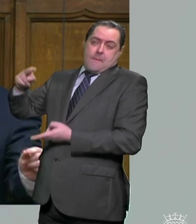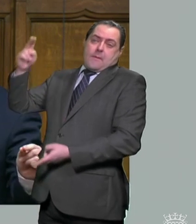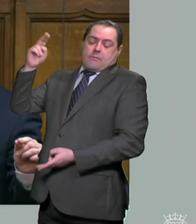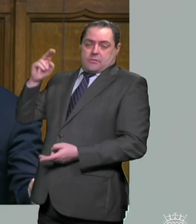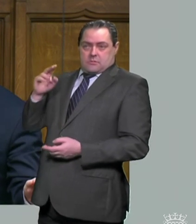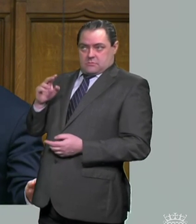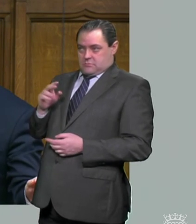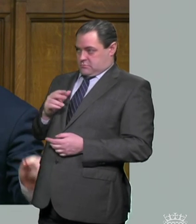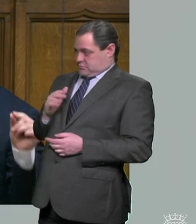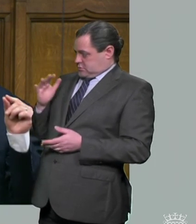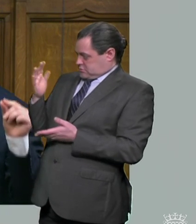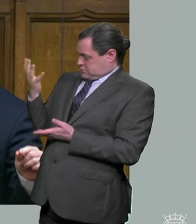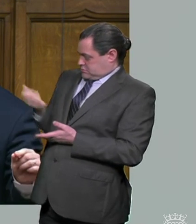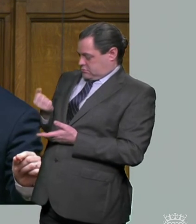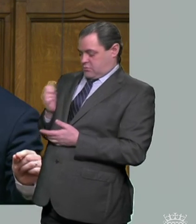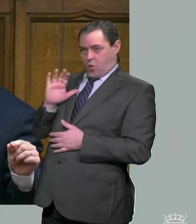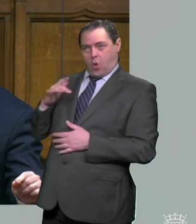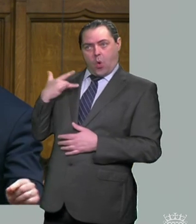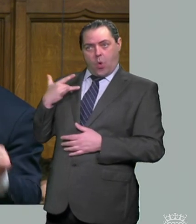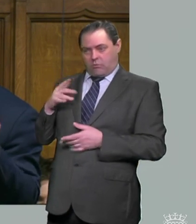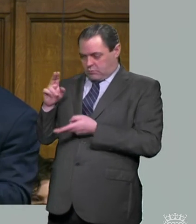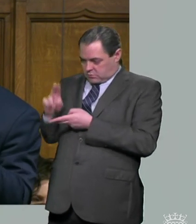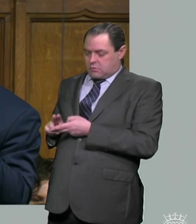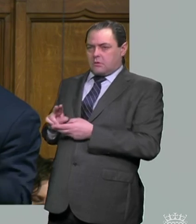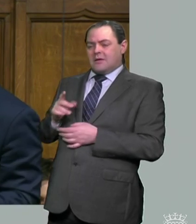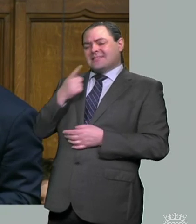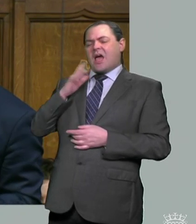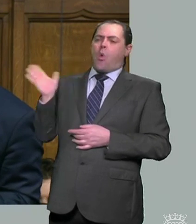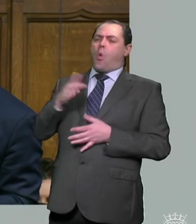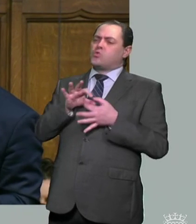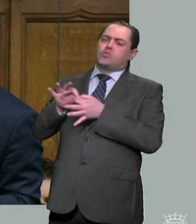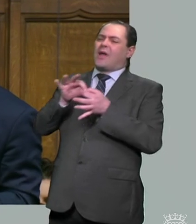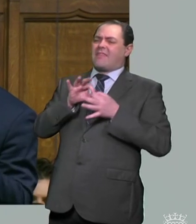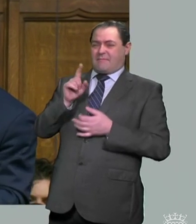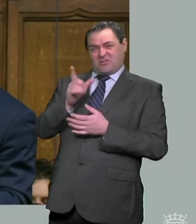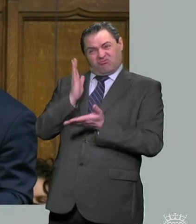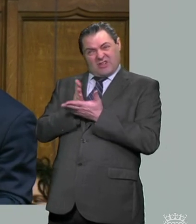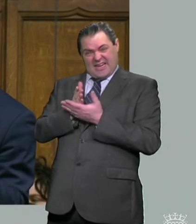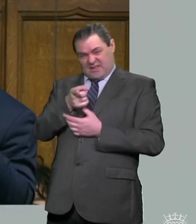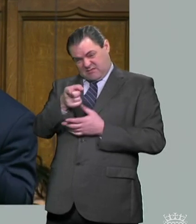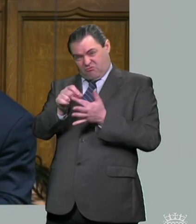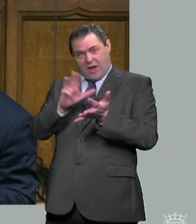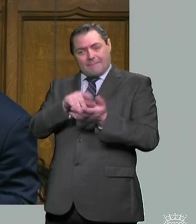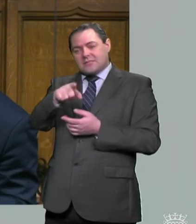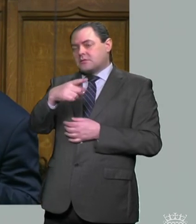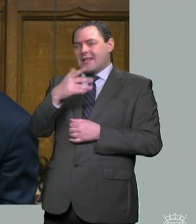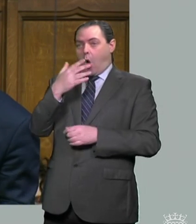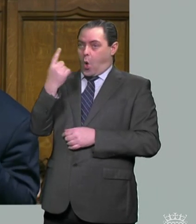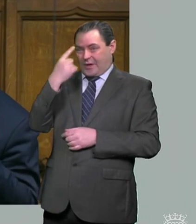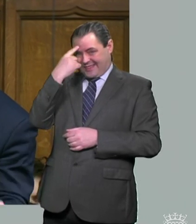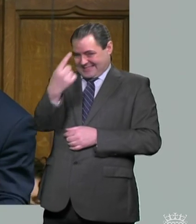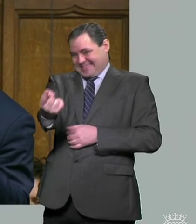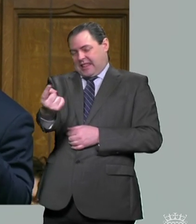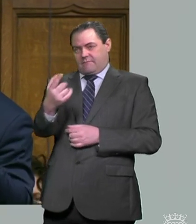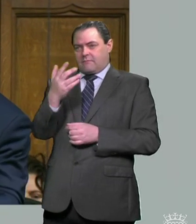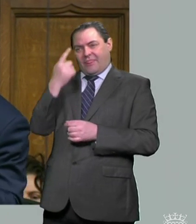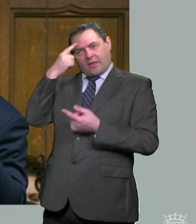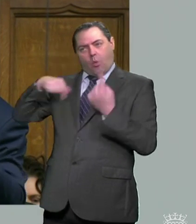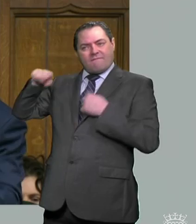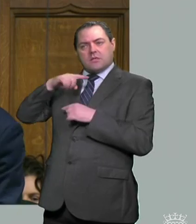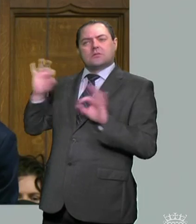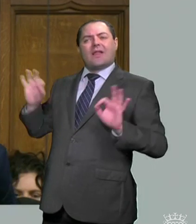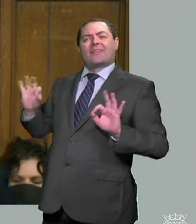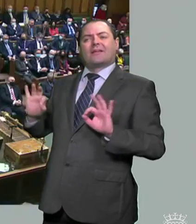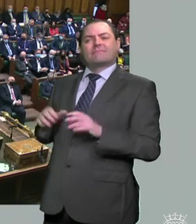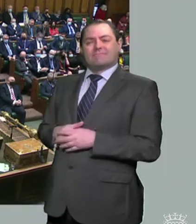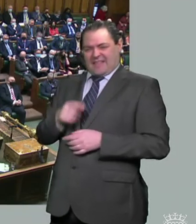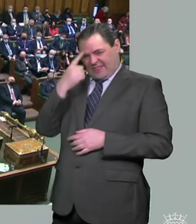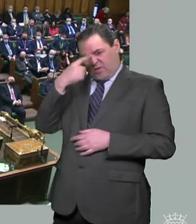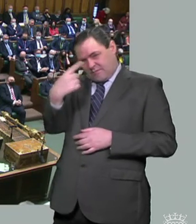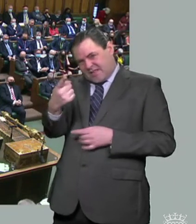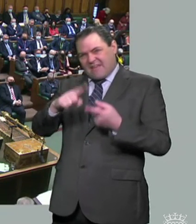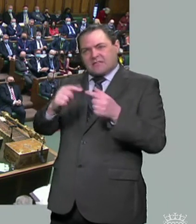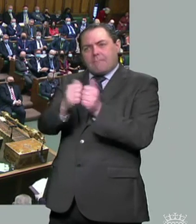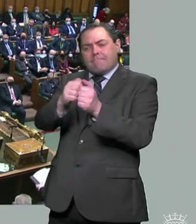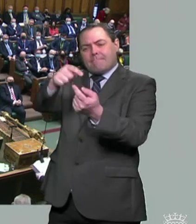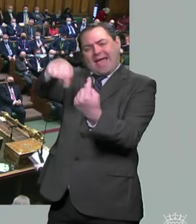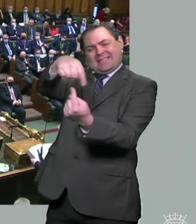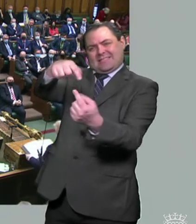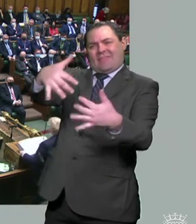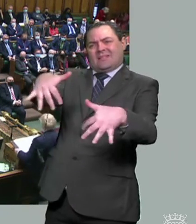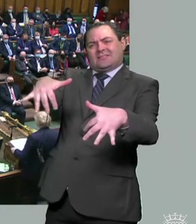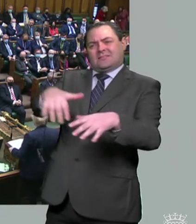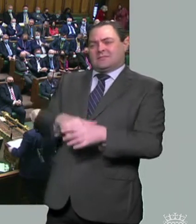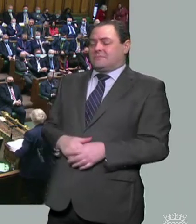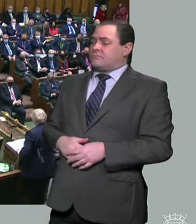He is very fond of telling us that we are all in this together; isn’t it the truth that this Prime Minister has only ever been it for himself and his rich mates?